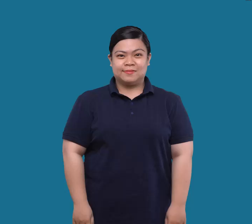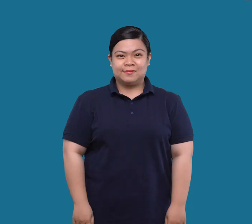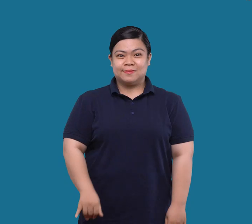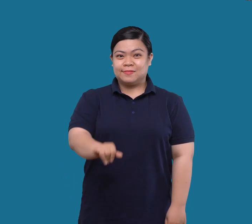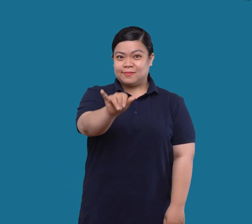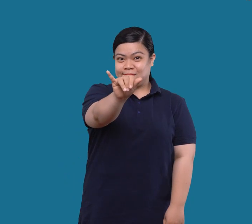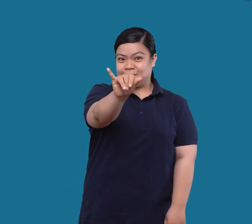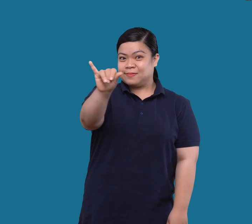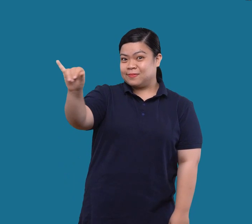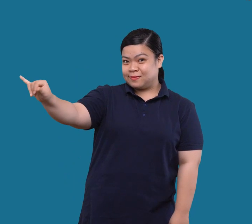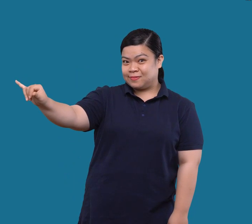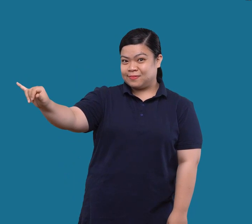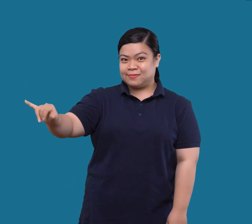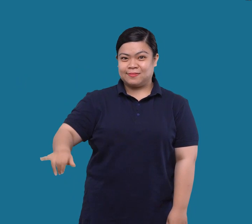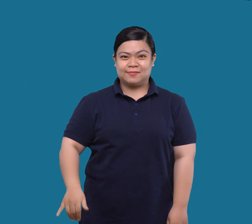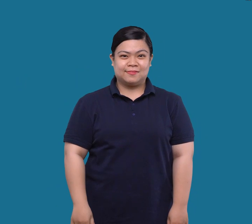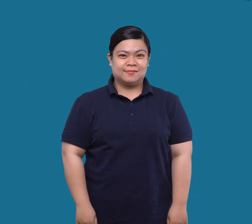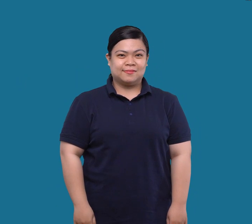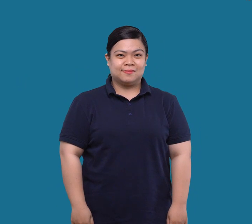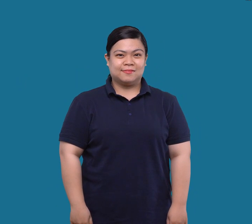bạn yêu bạn ấy